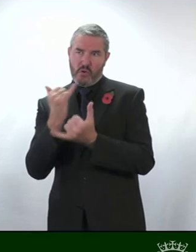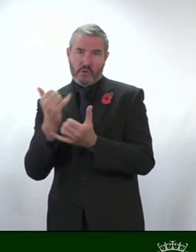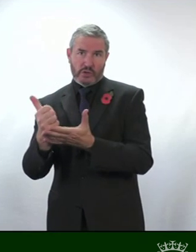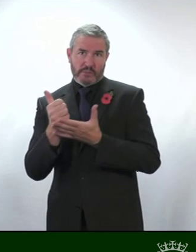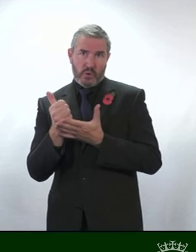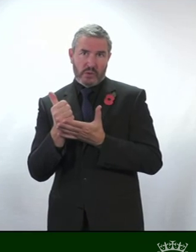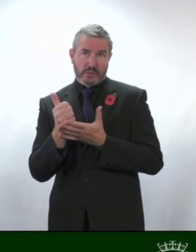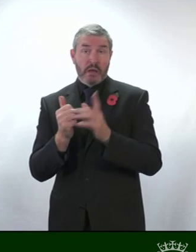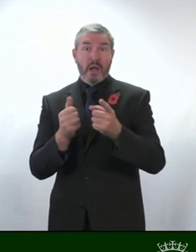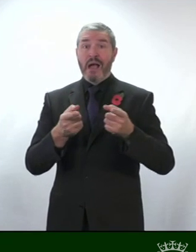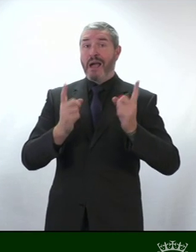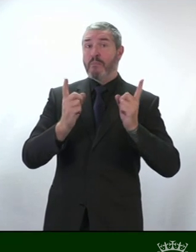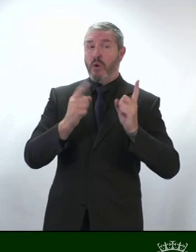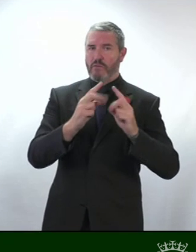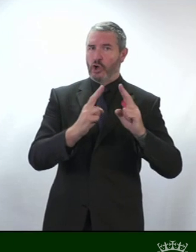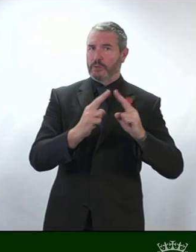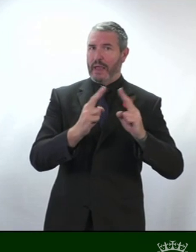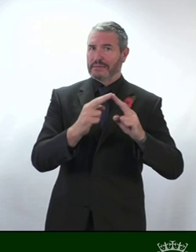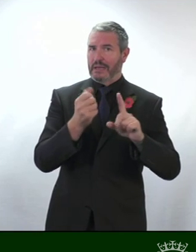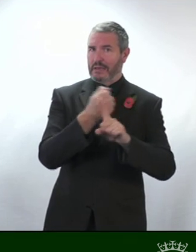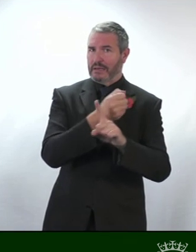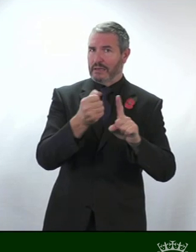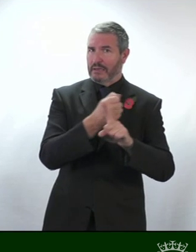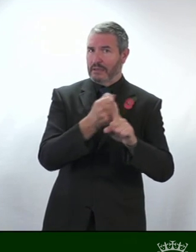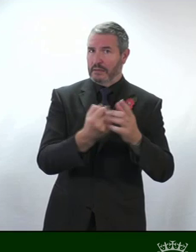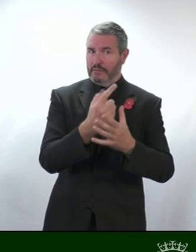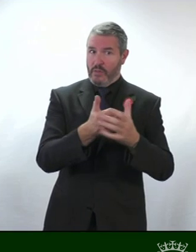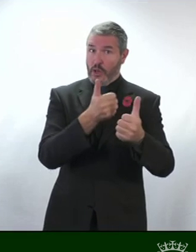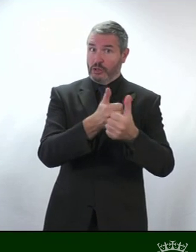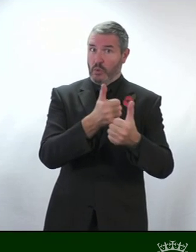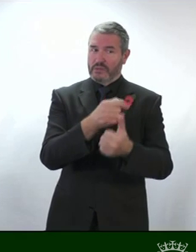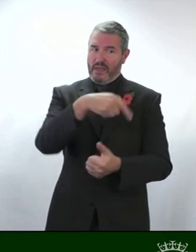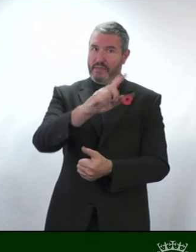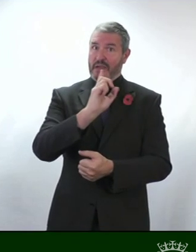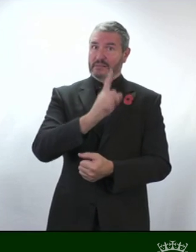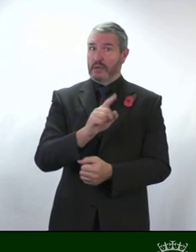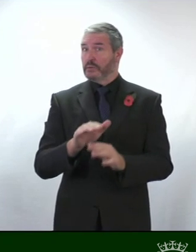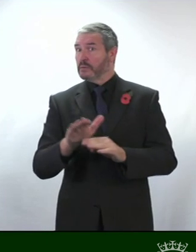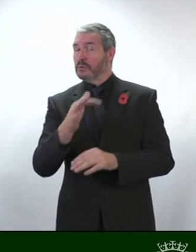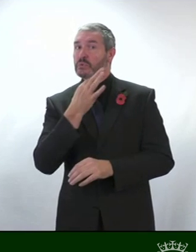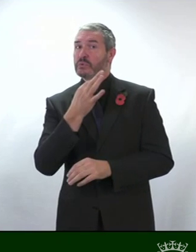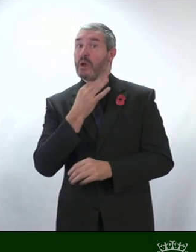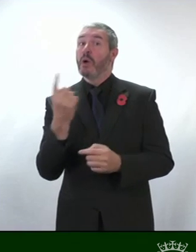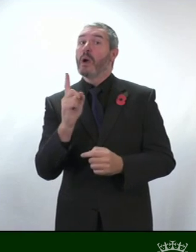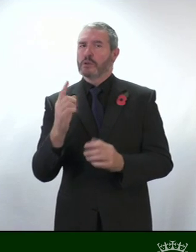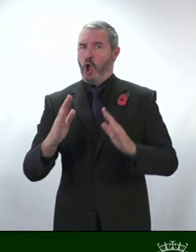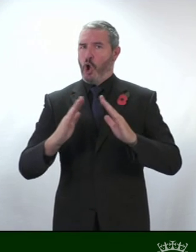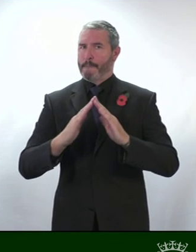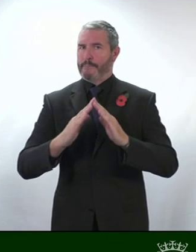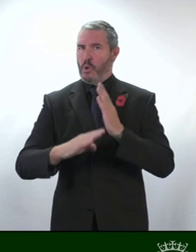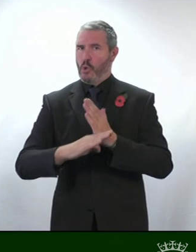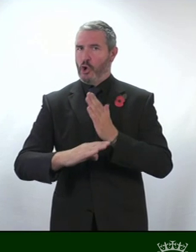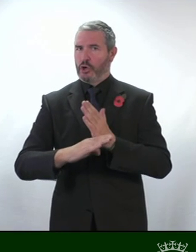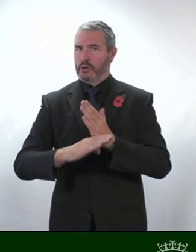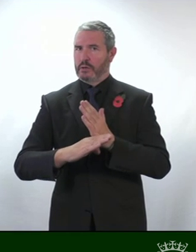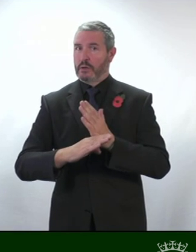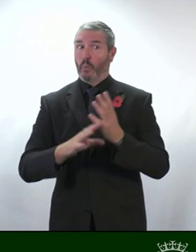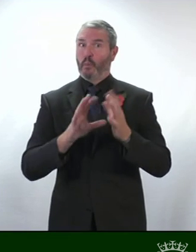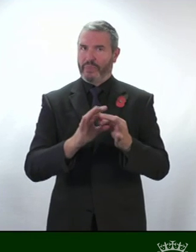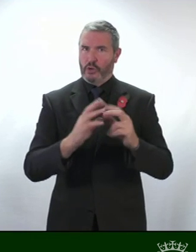Meanwhile, the Employers’ Initiative on Domestic Abuse, which the Prime Minister’s predecessor supports, warns of the huge risks of home working to many people facing domestic abuse.